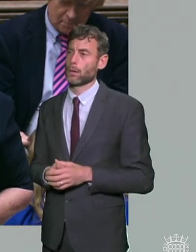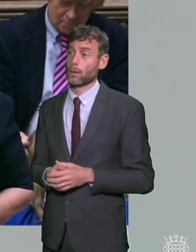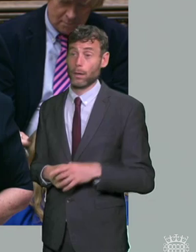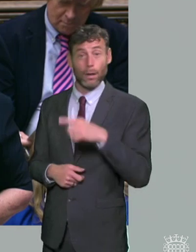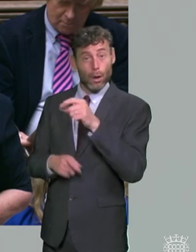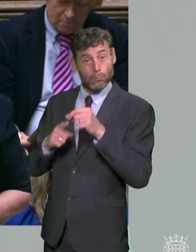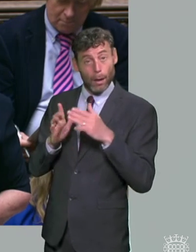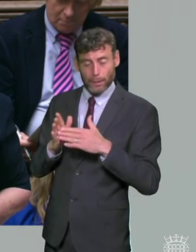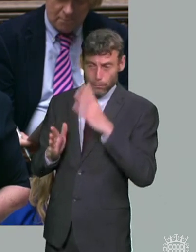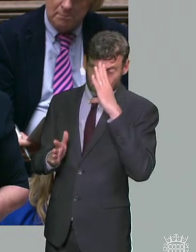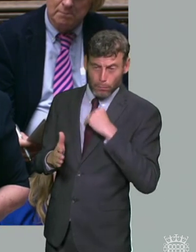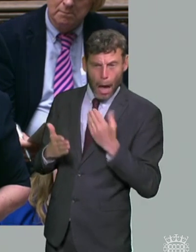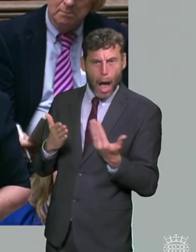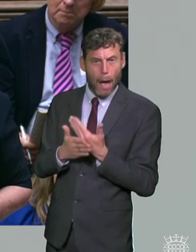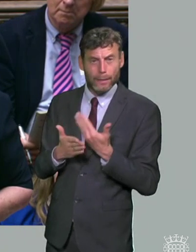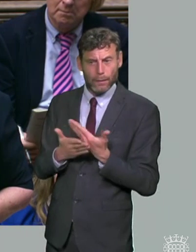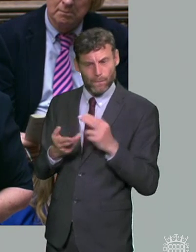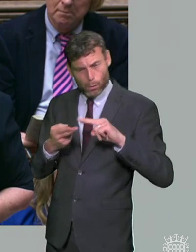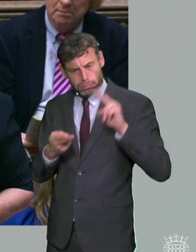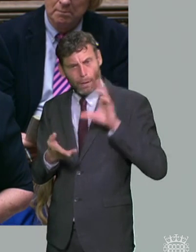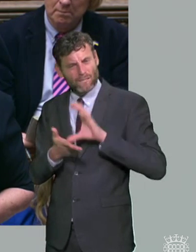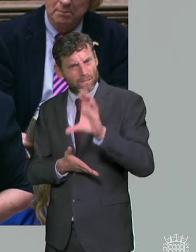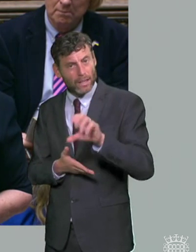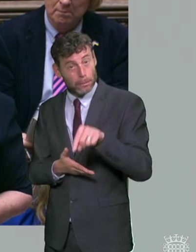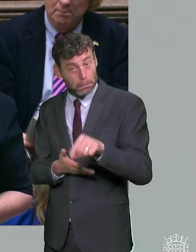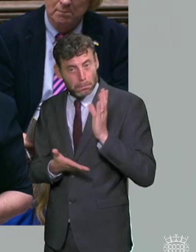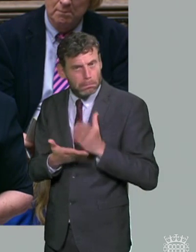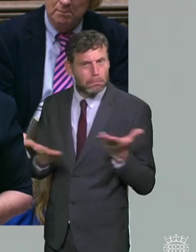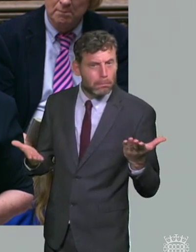Will he update me on the progress on that?